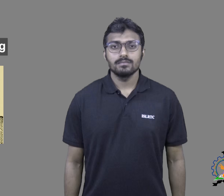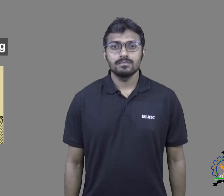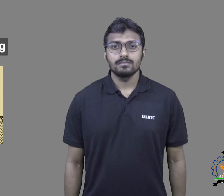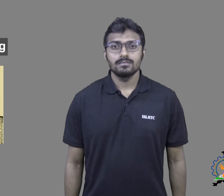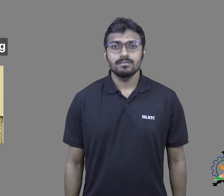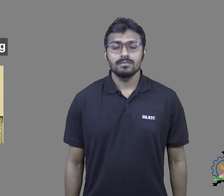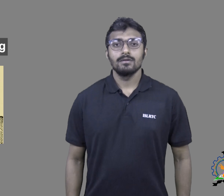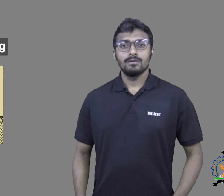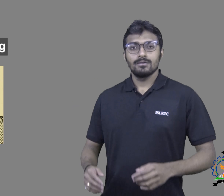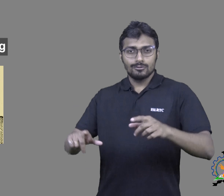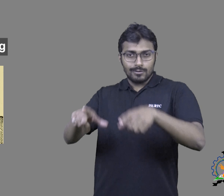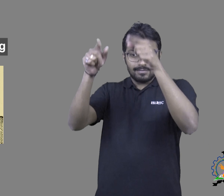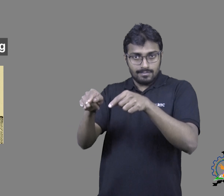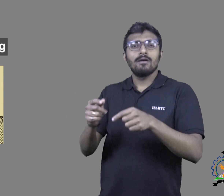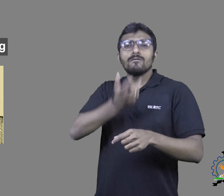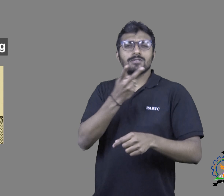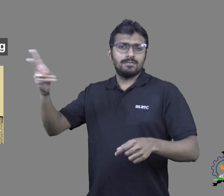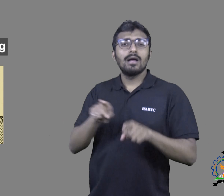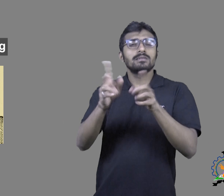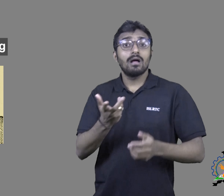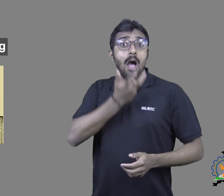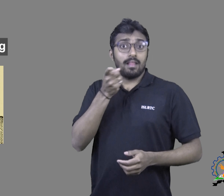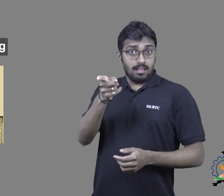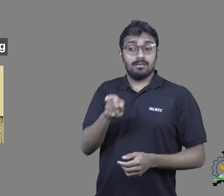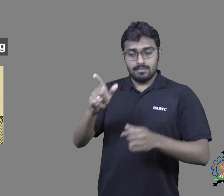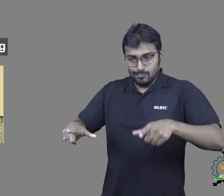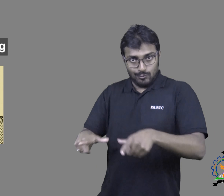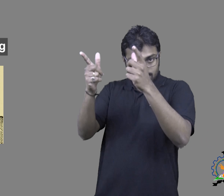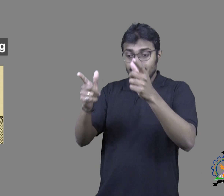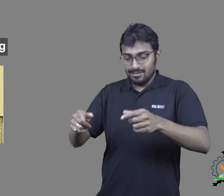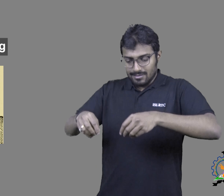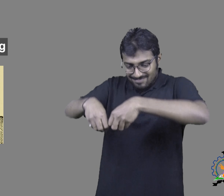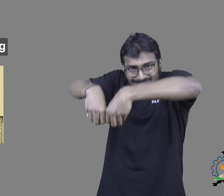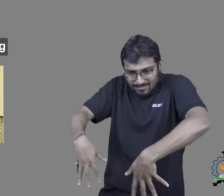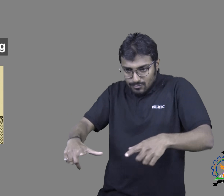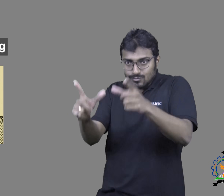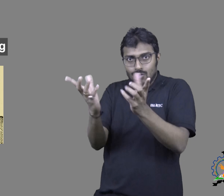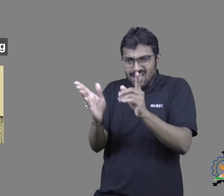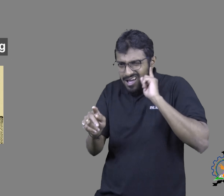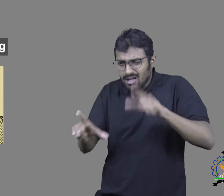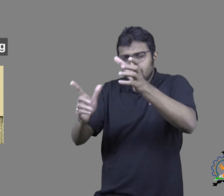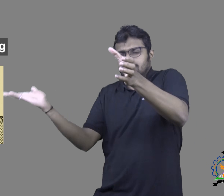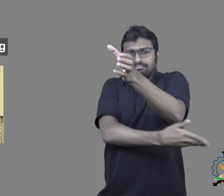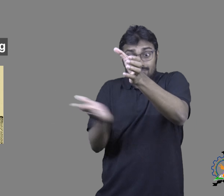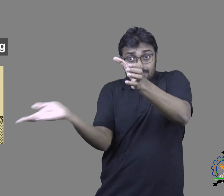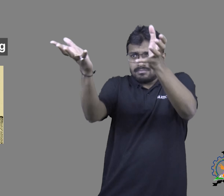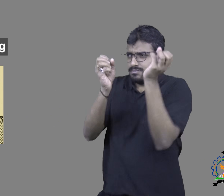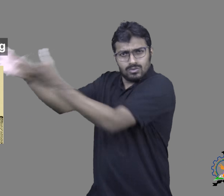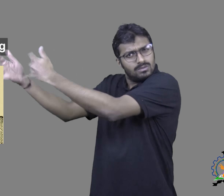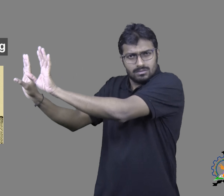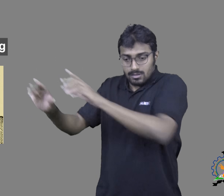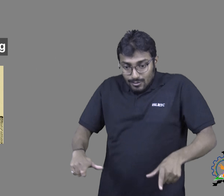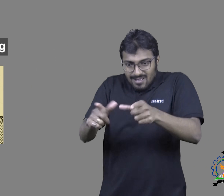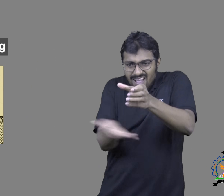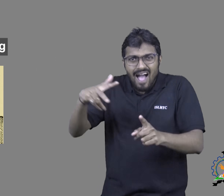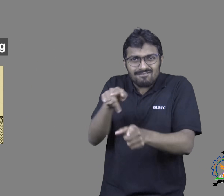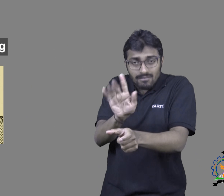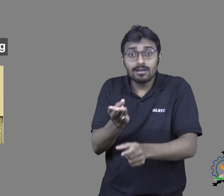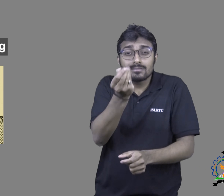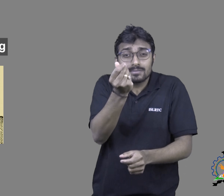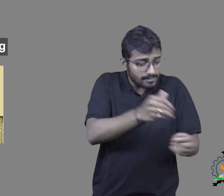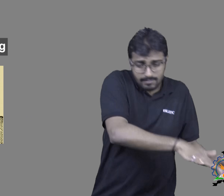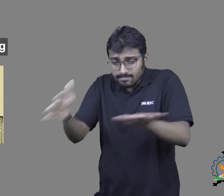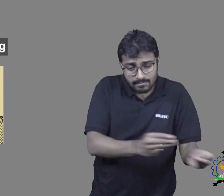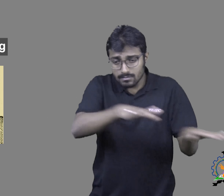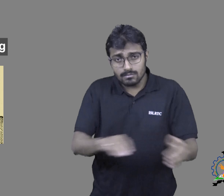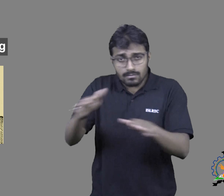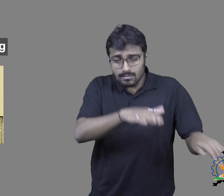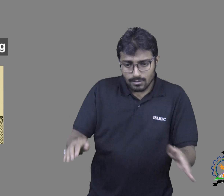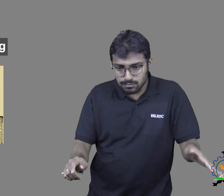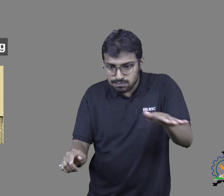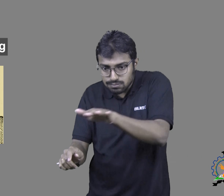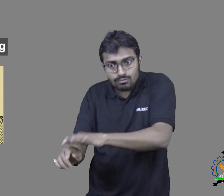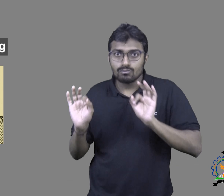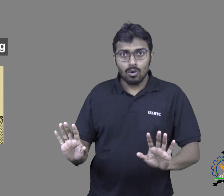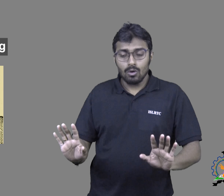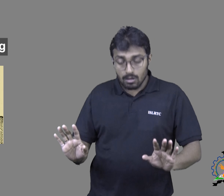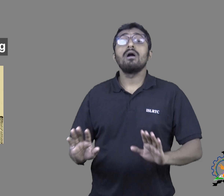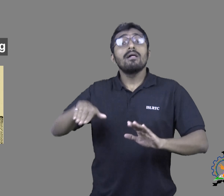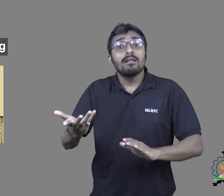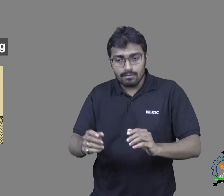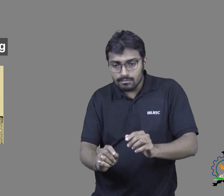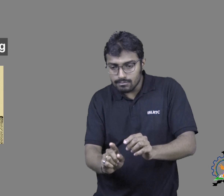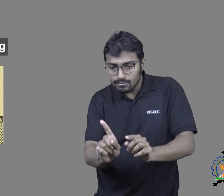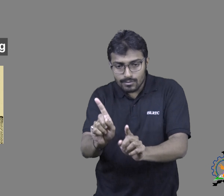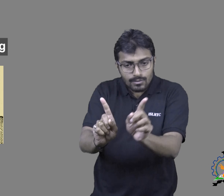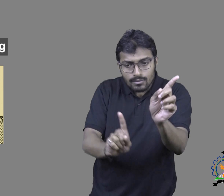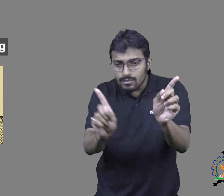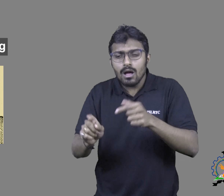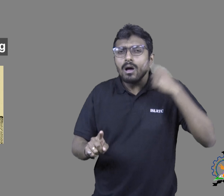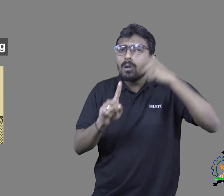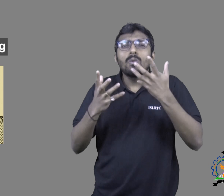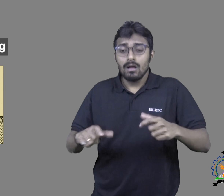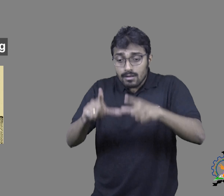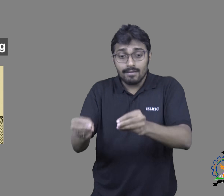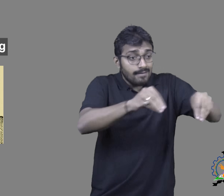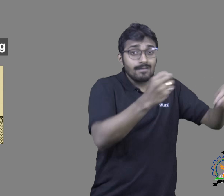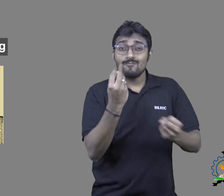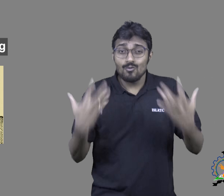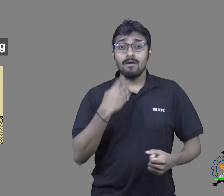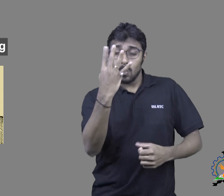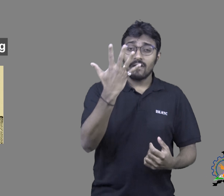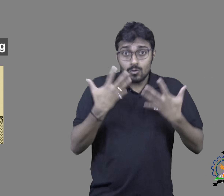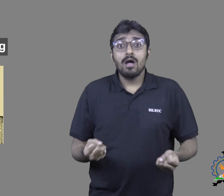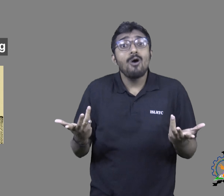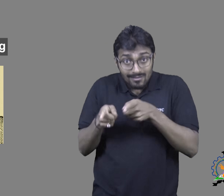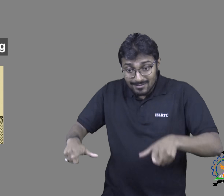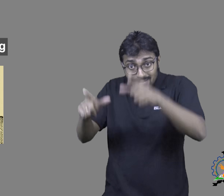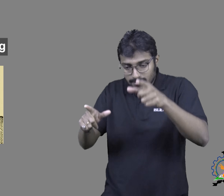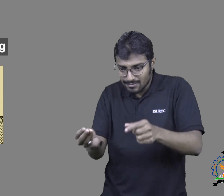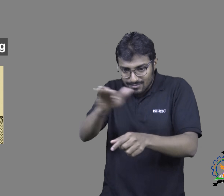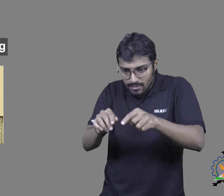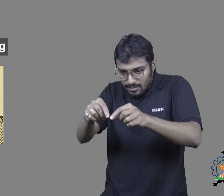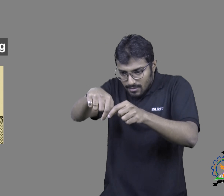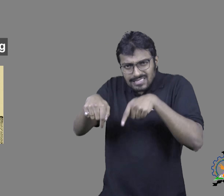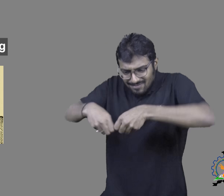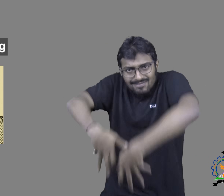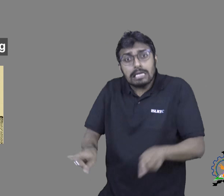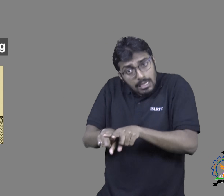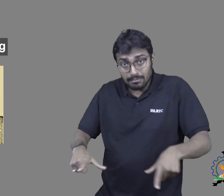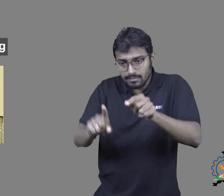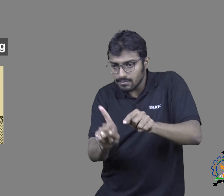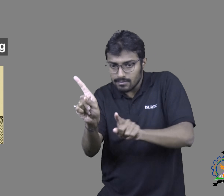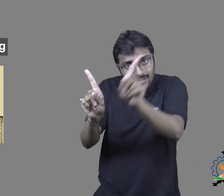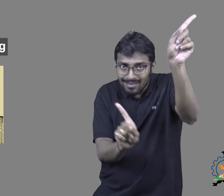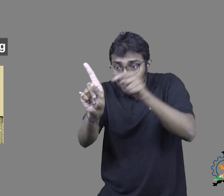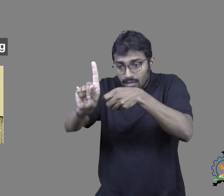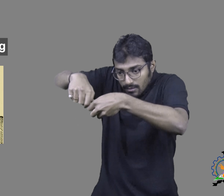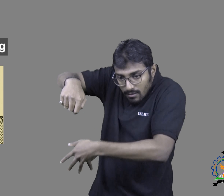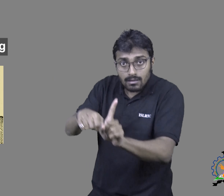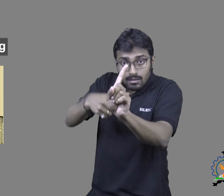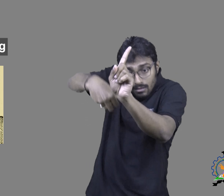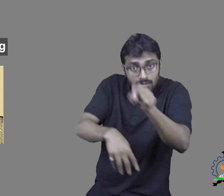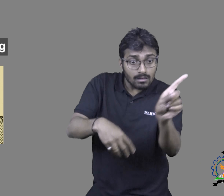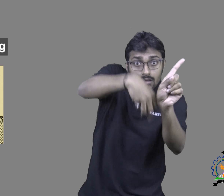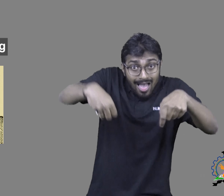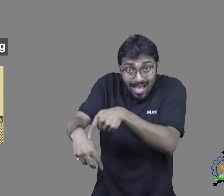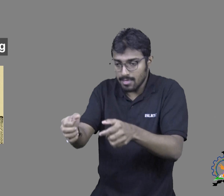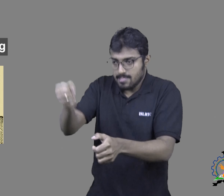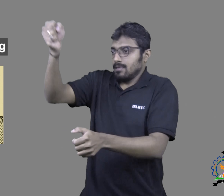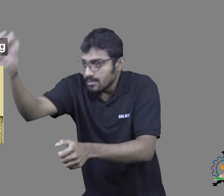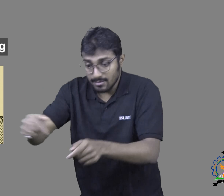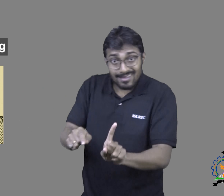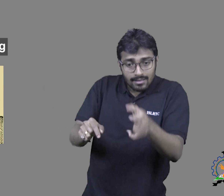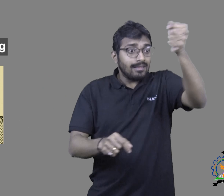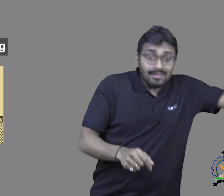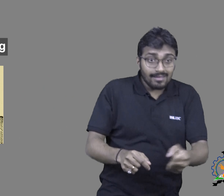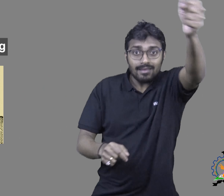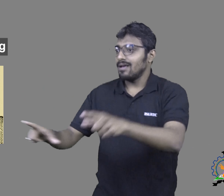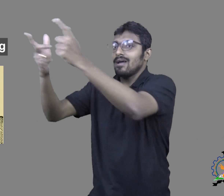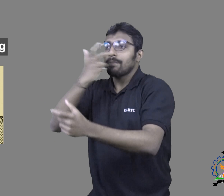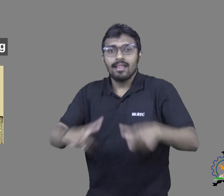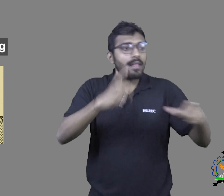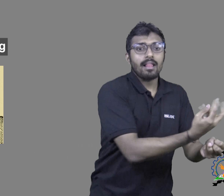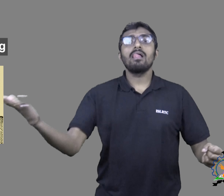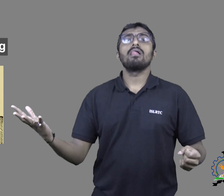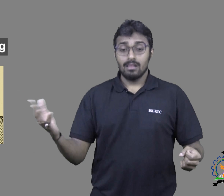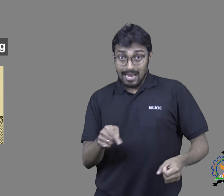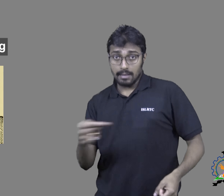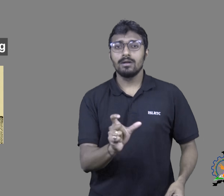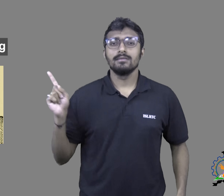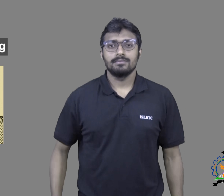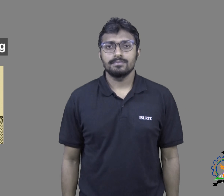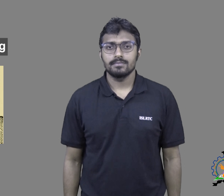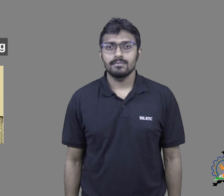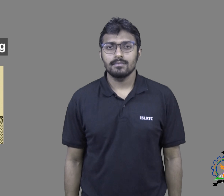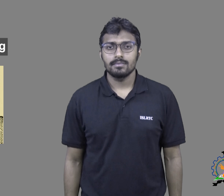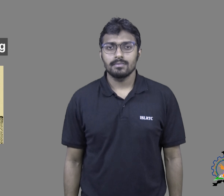Stool Layering